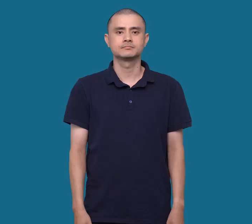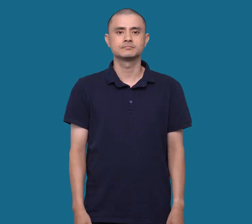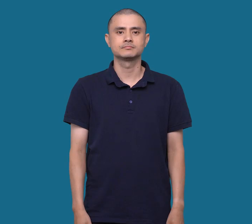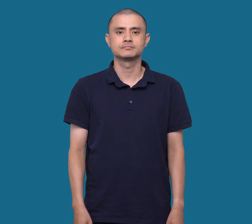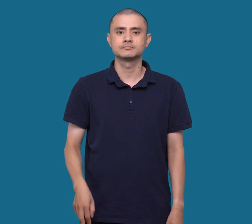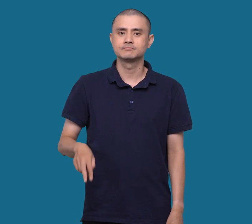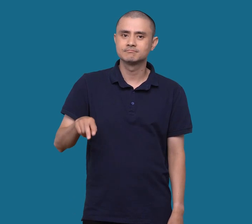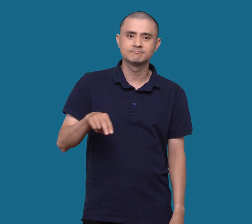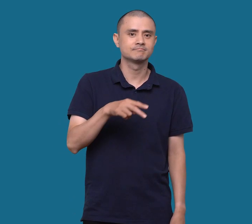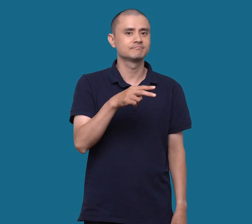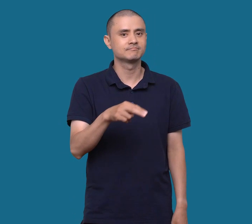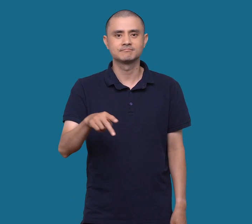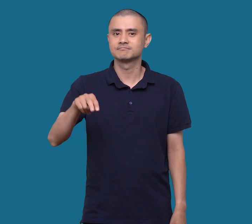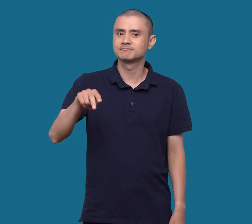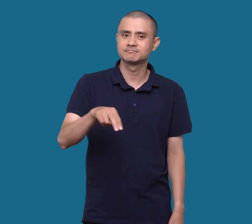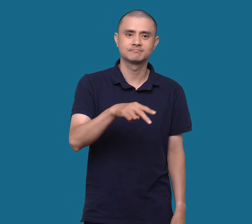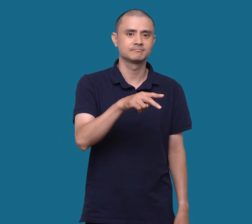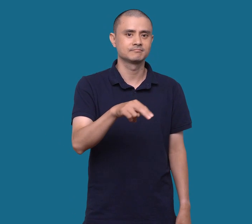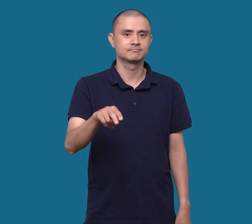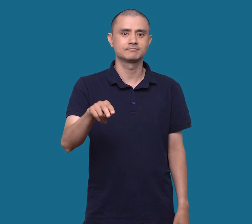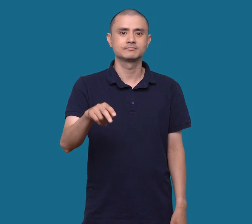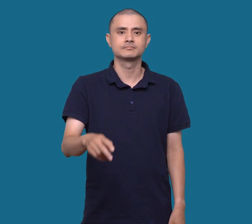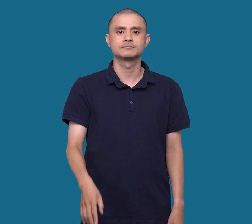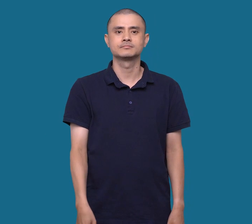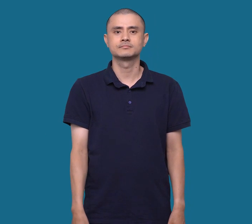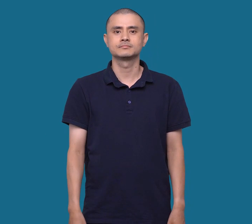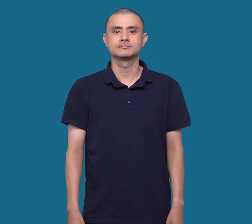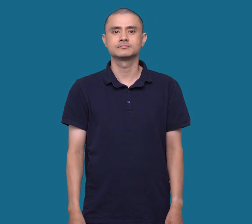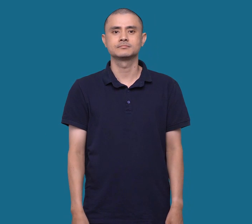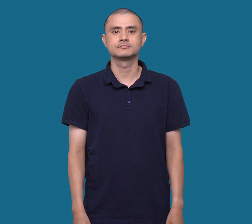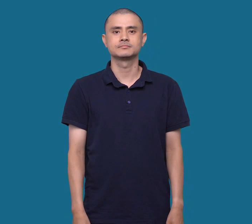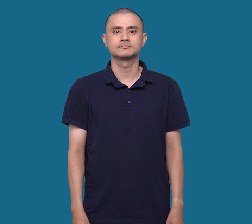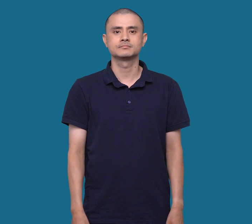đi dạo